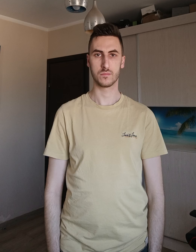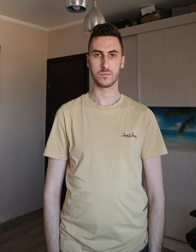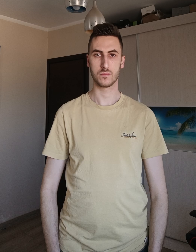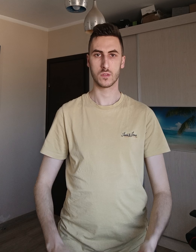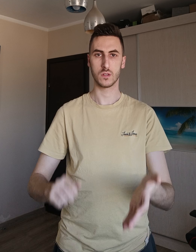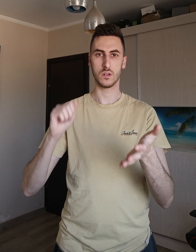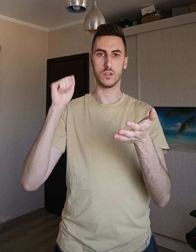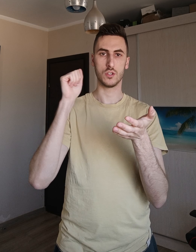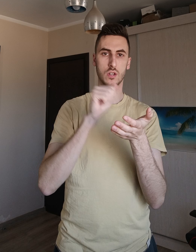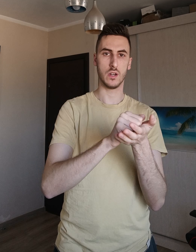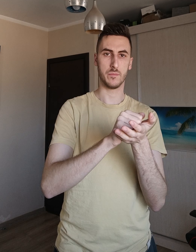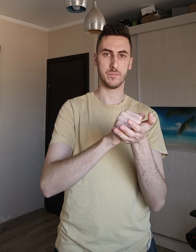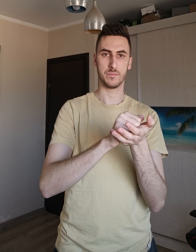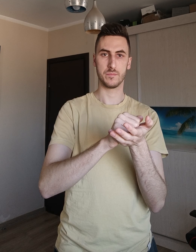לשלם